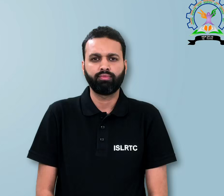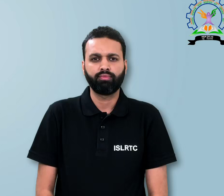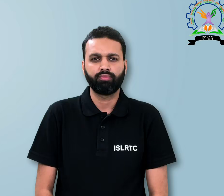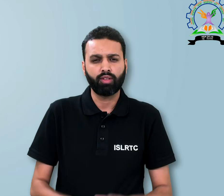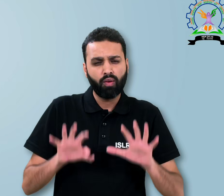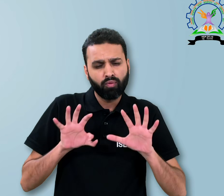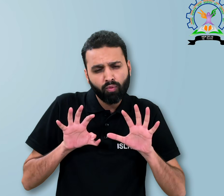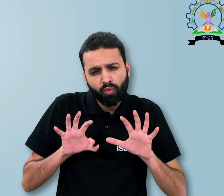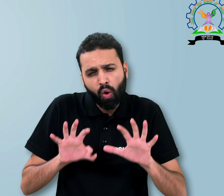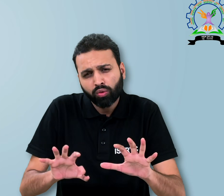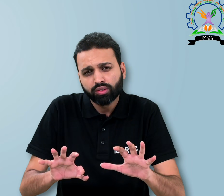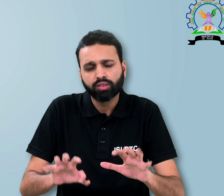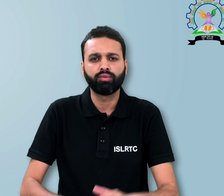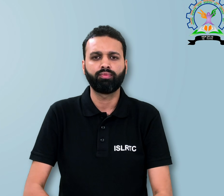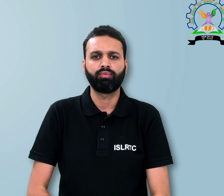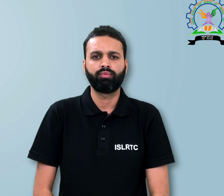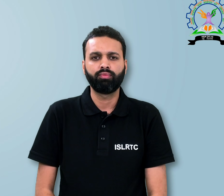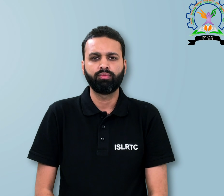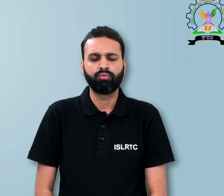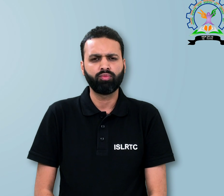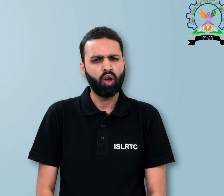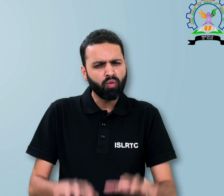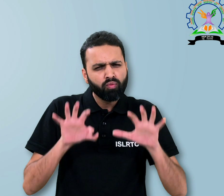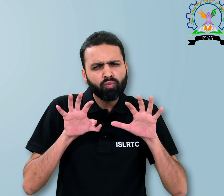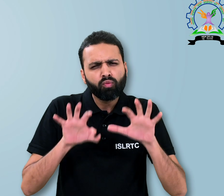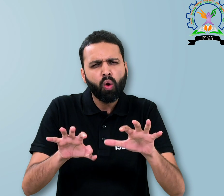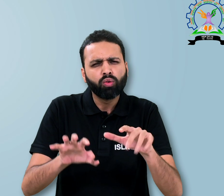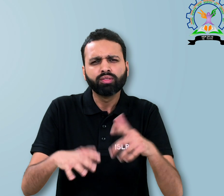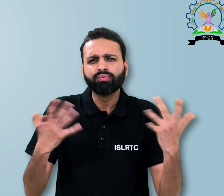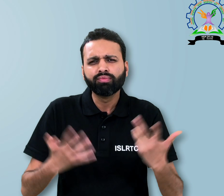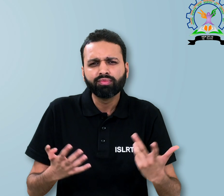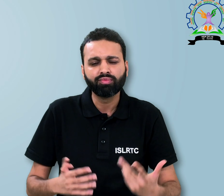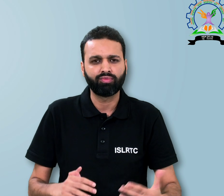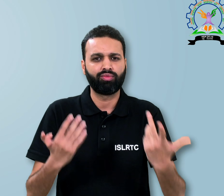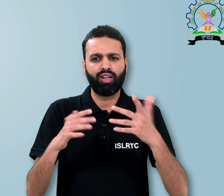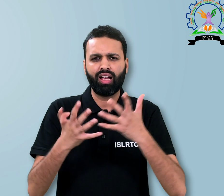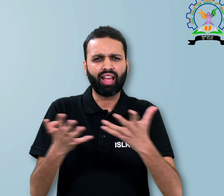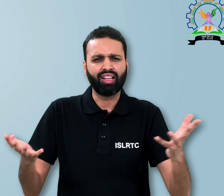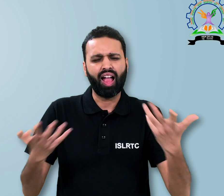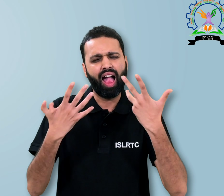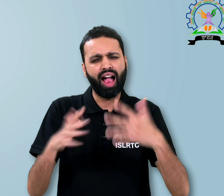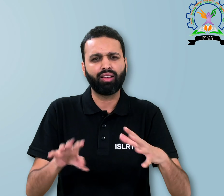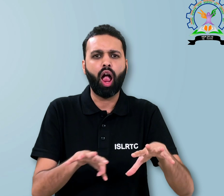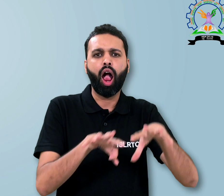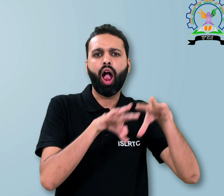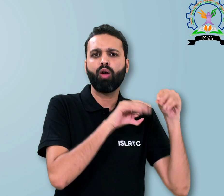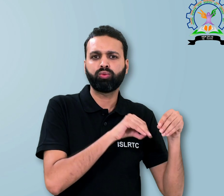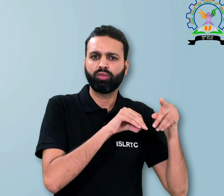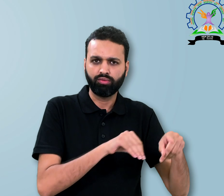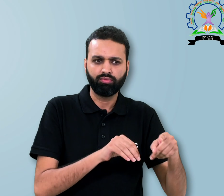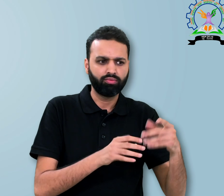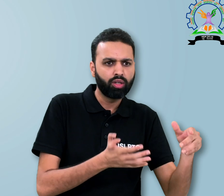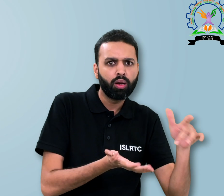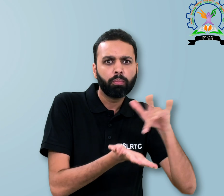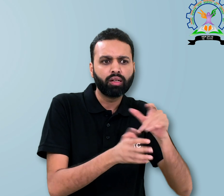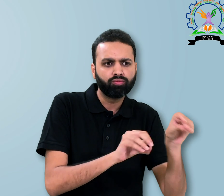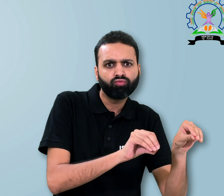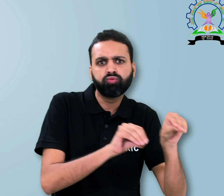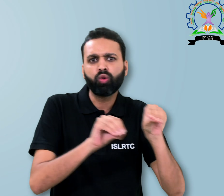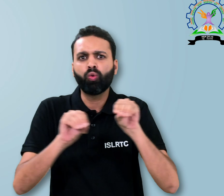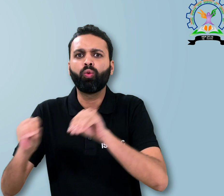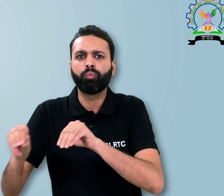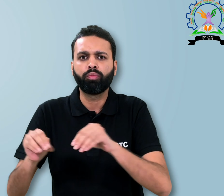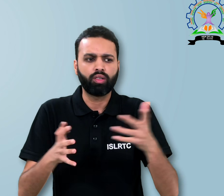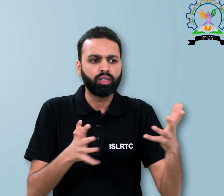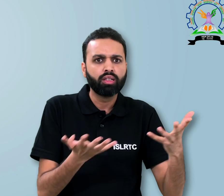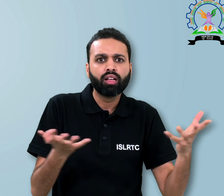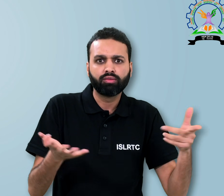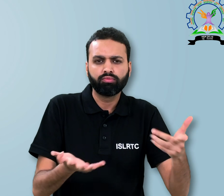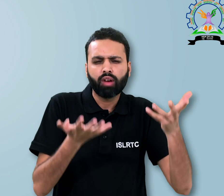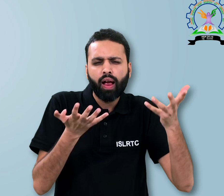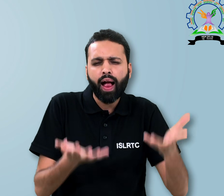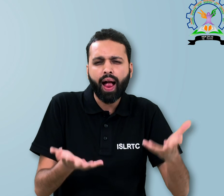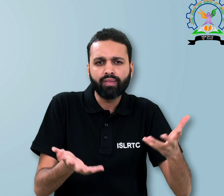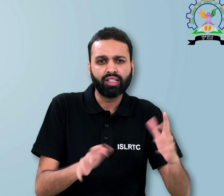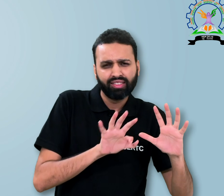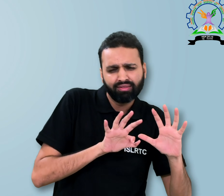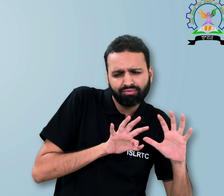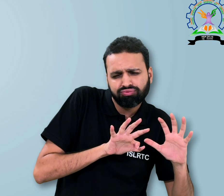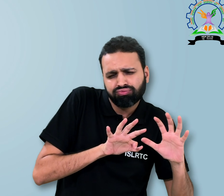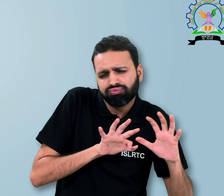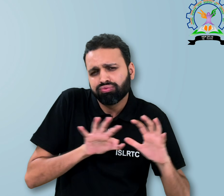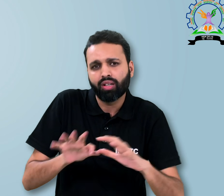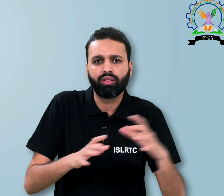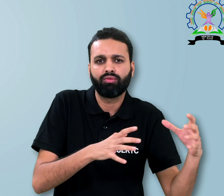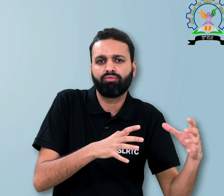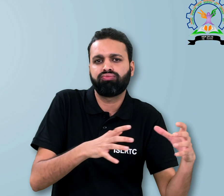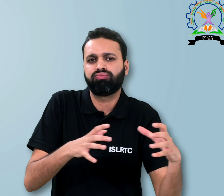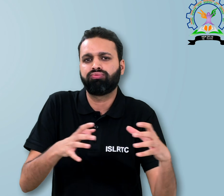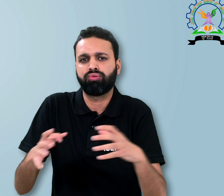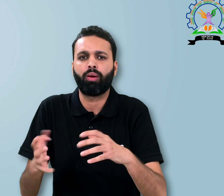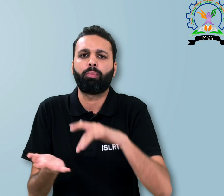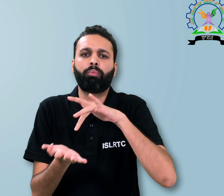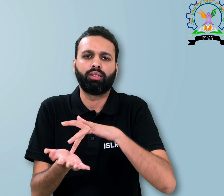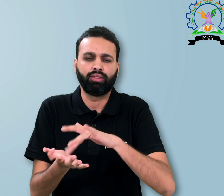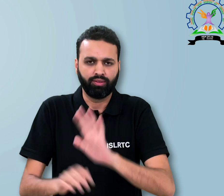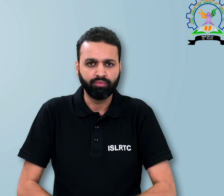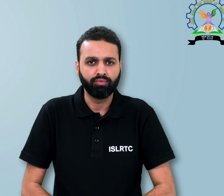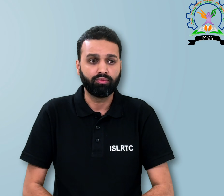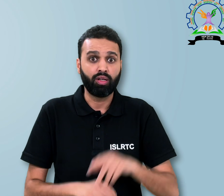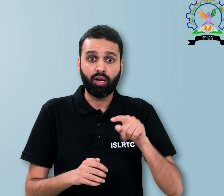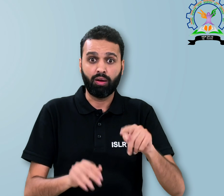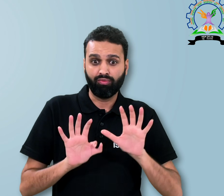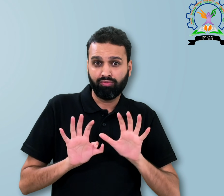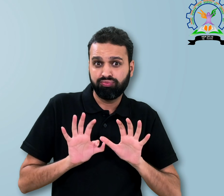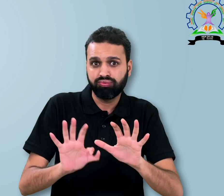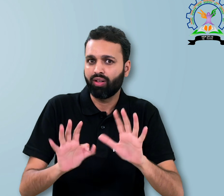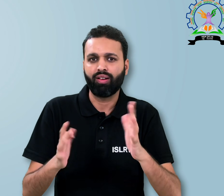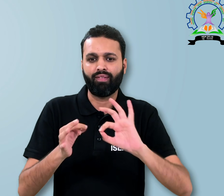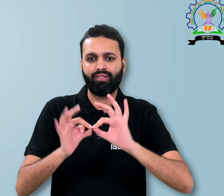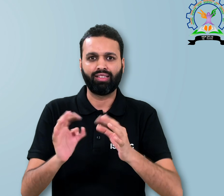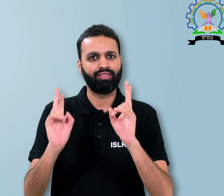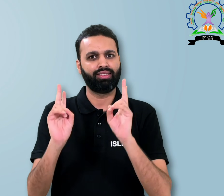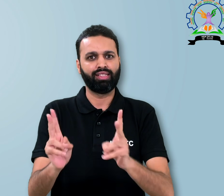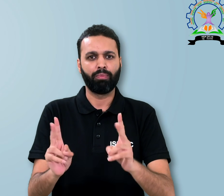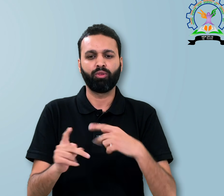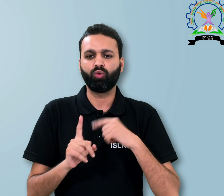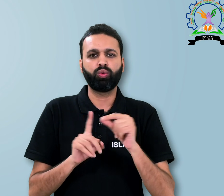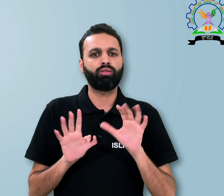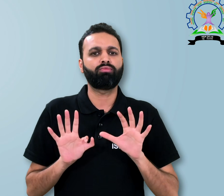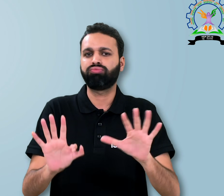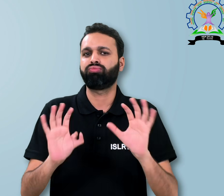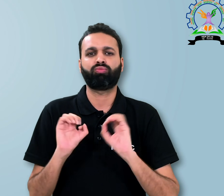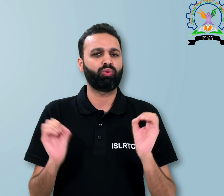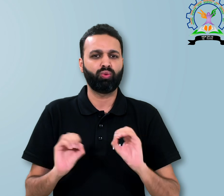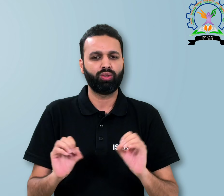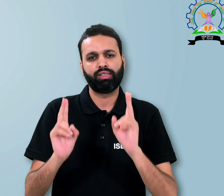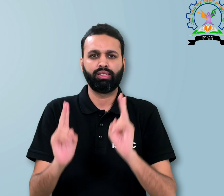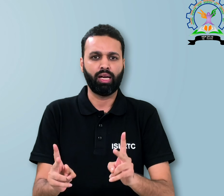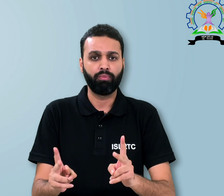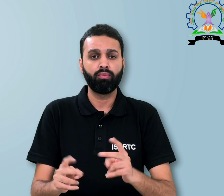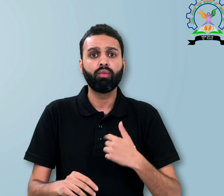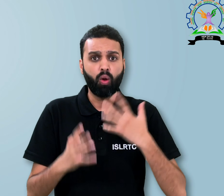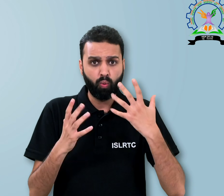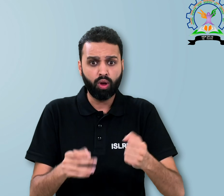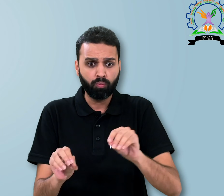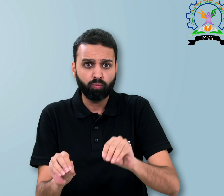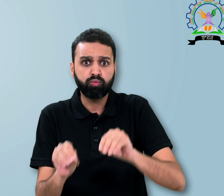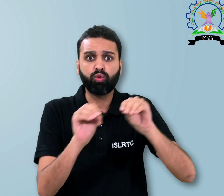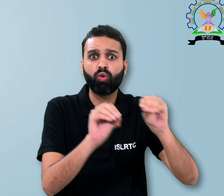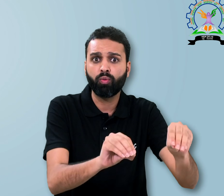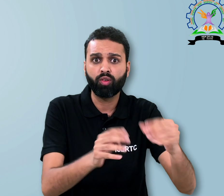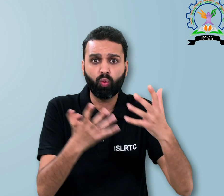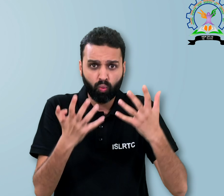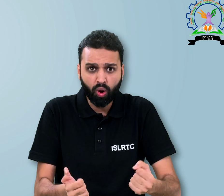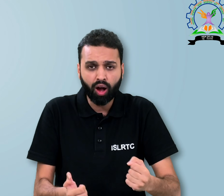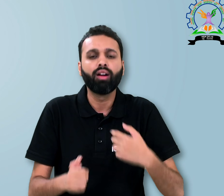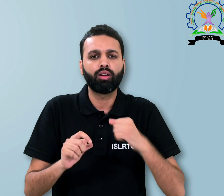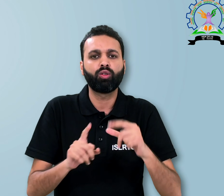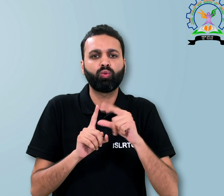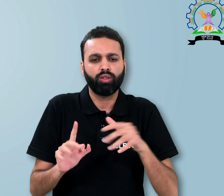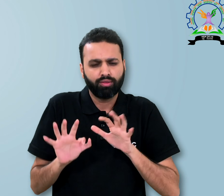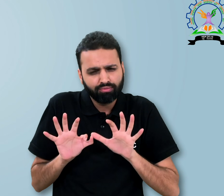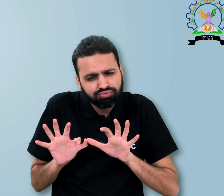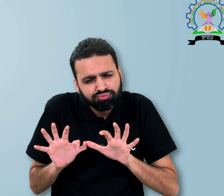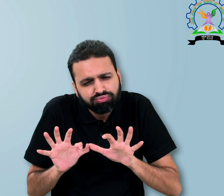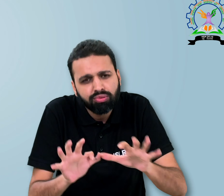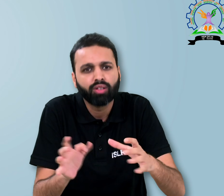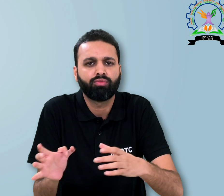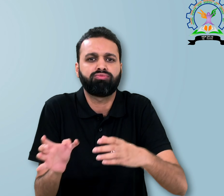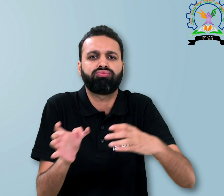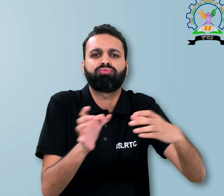Force Force is an external strength or energy that is capable of changing an object's state of rest or motion.